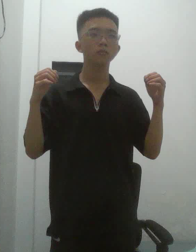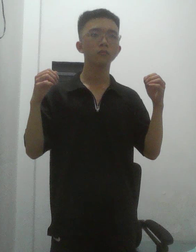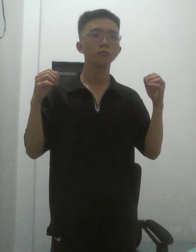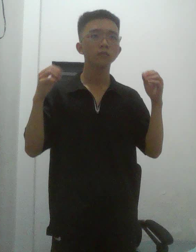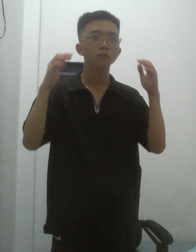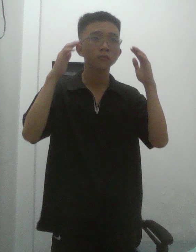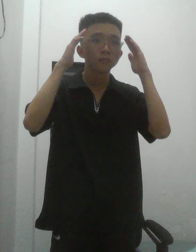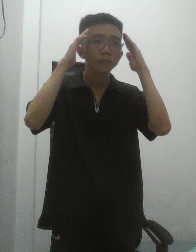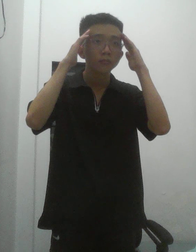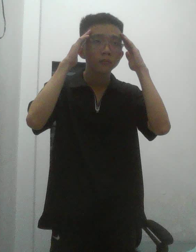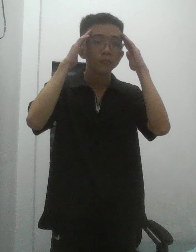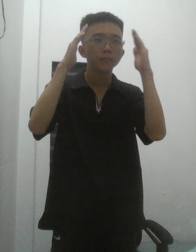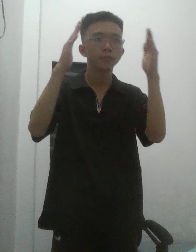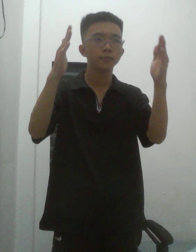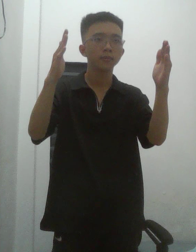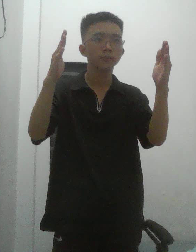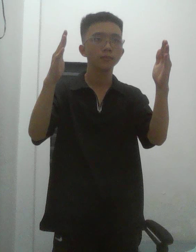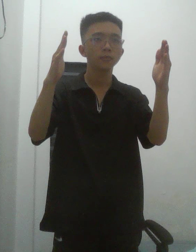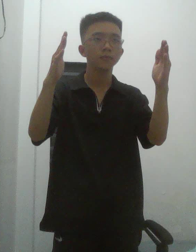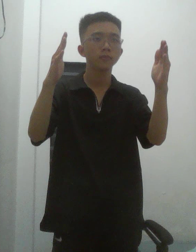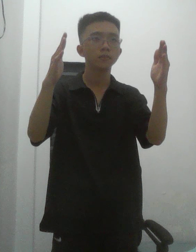quan tam